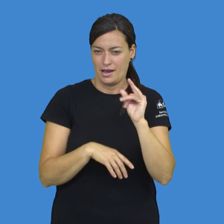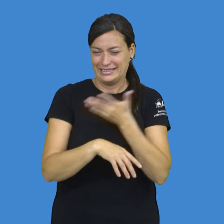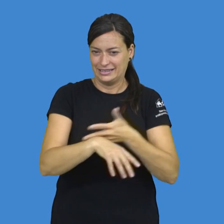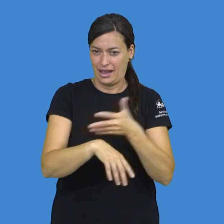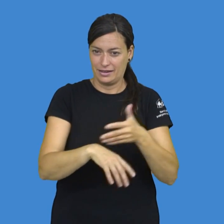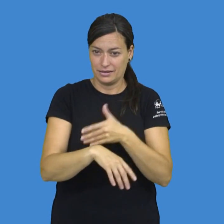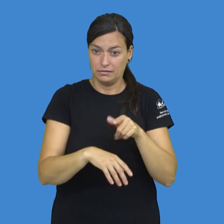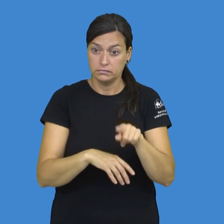sangre